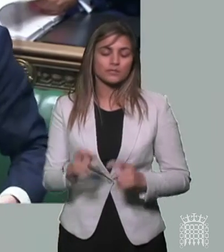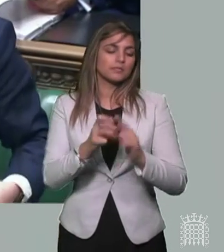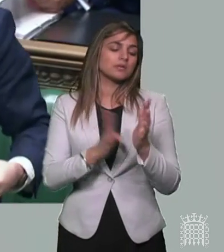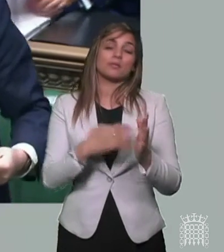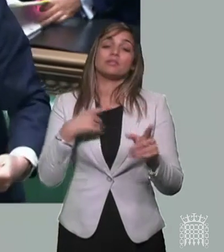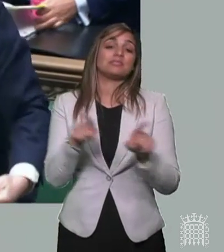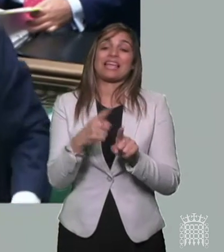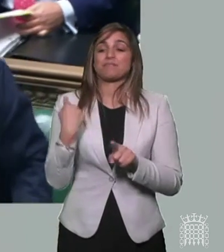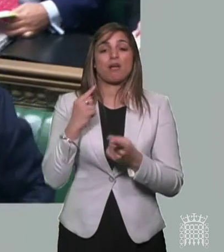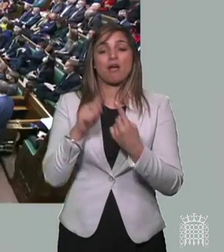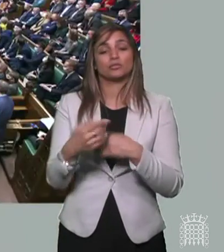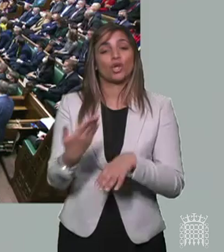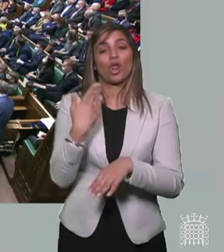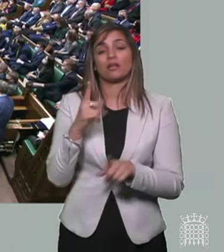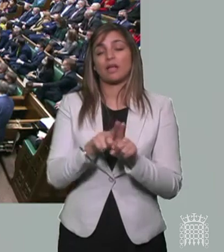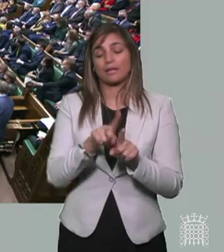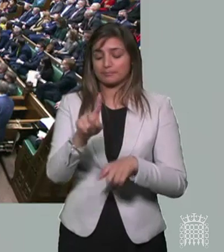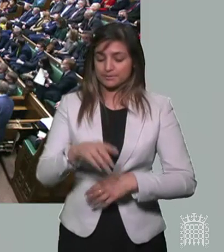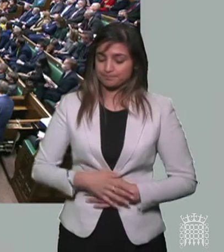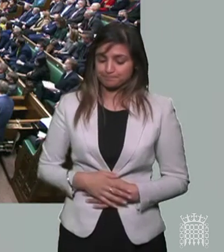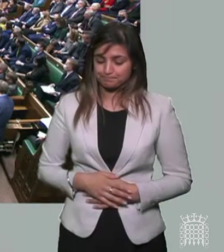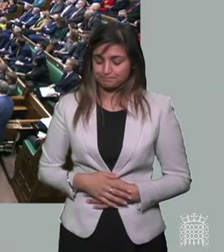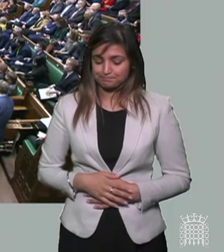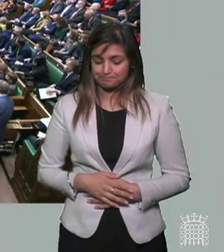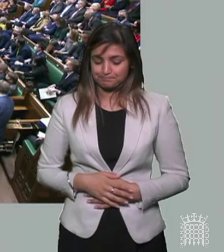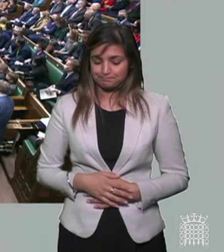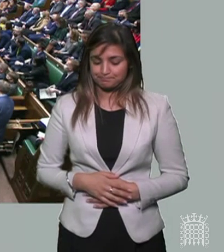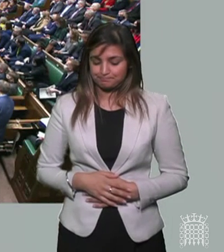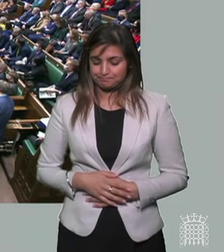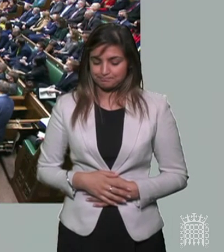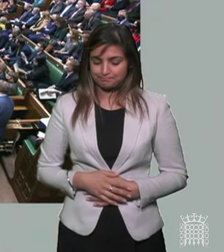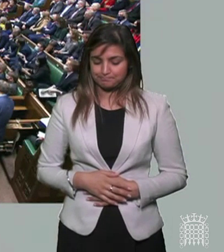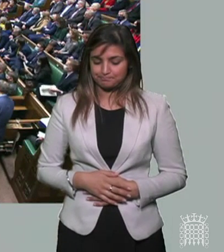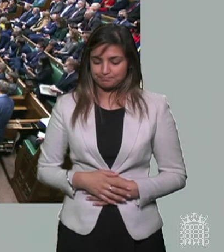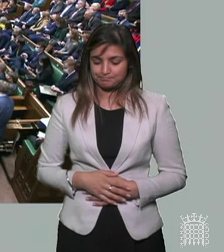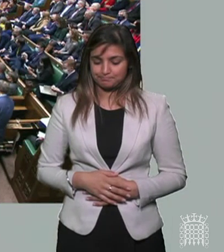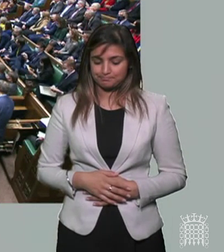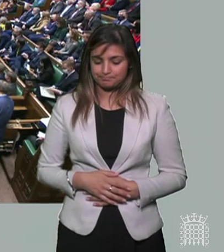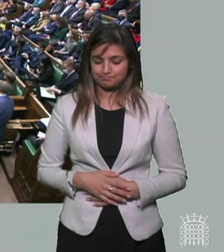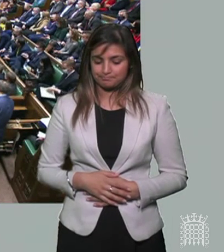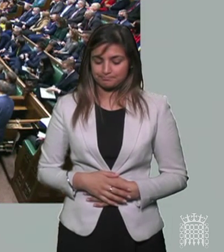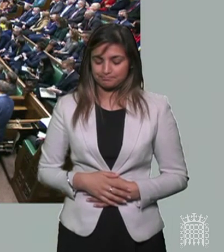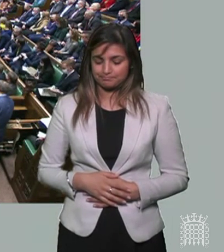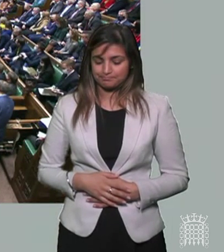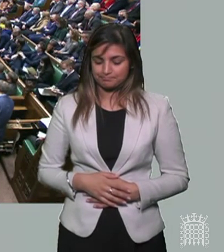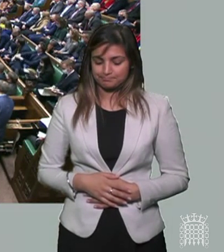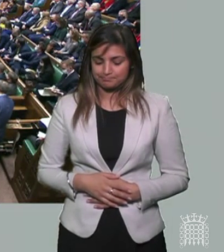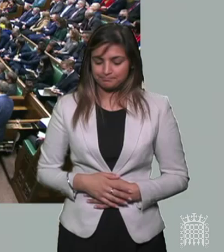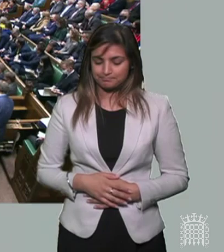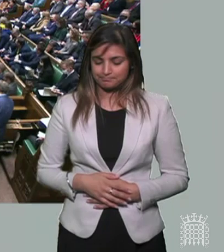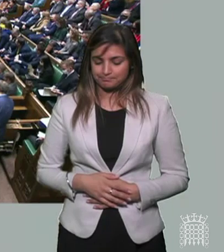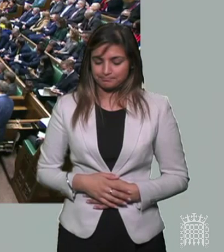I refer to the answer I gave earlier.